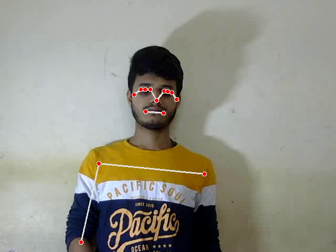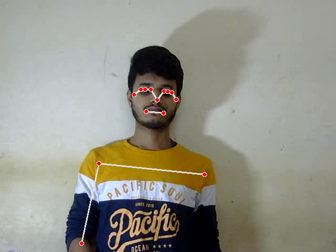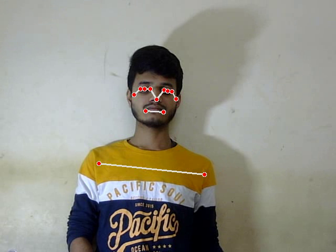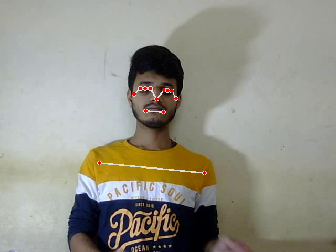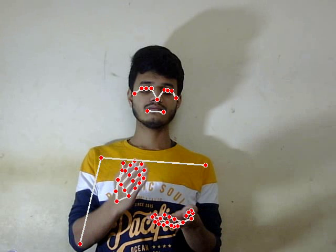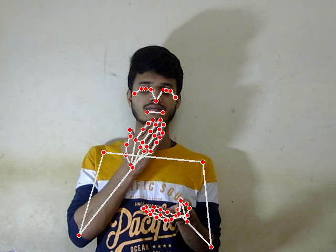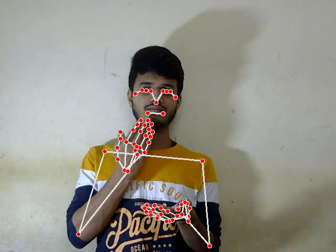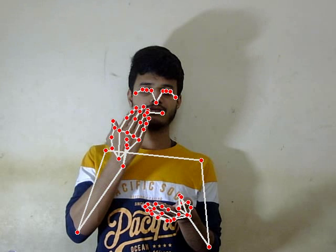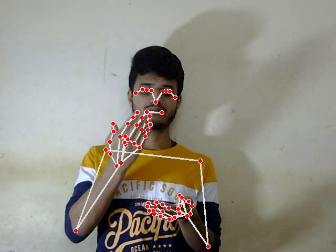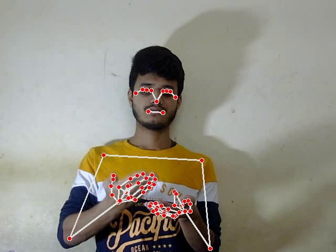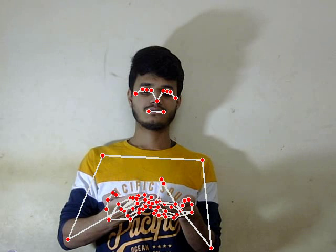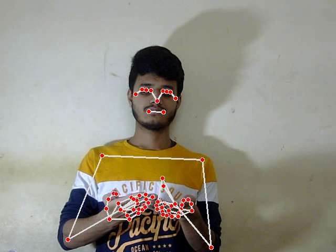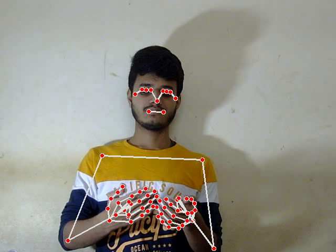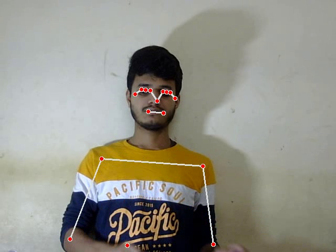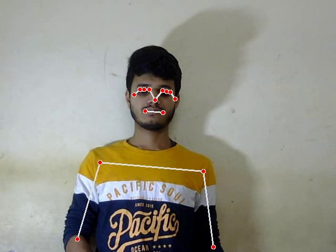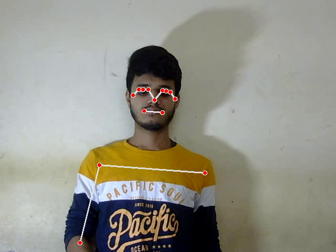good